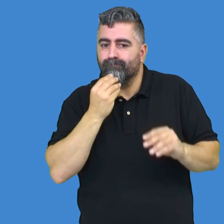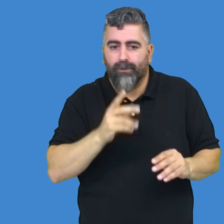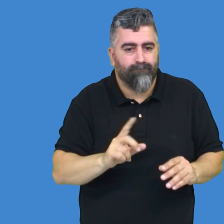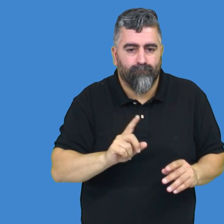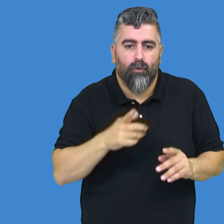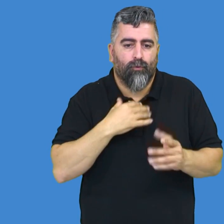no